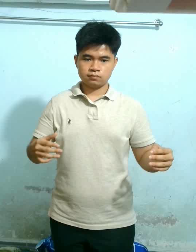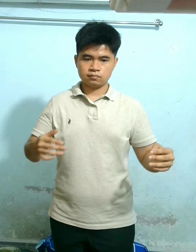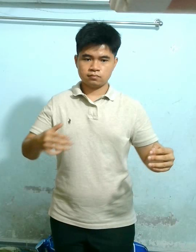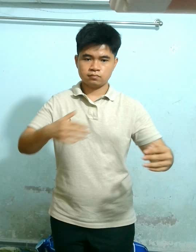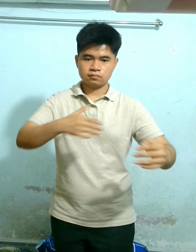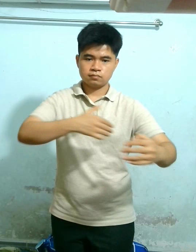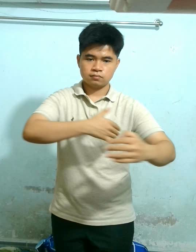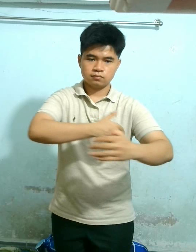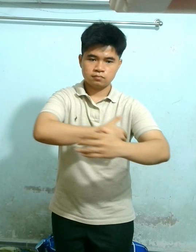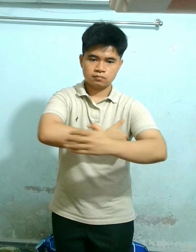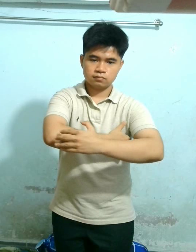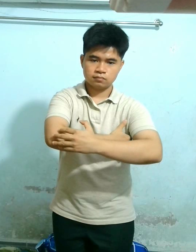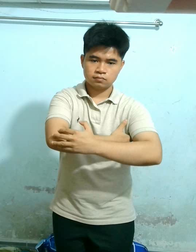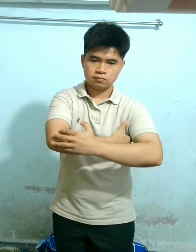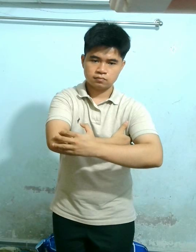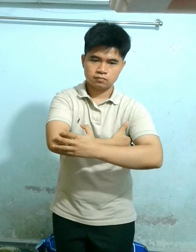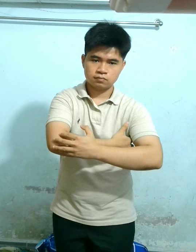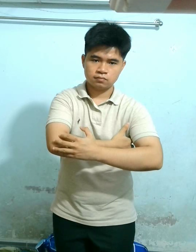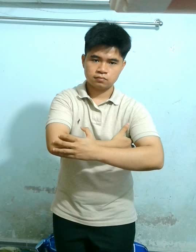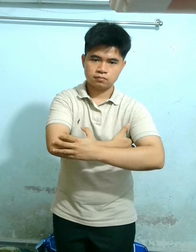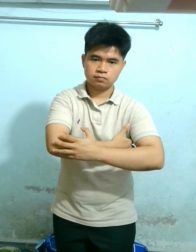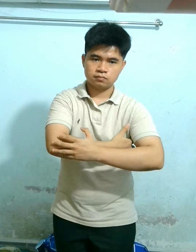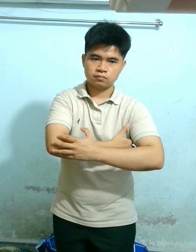om